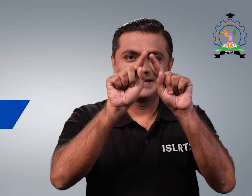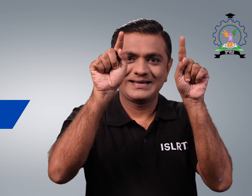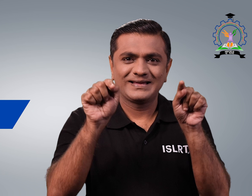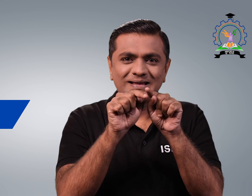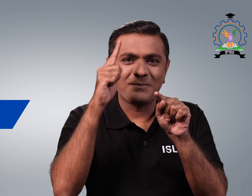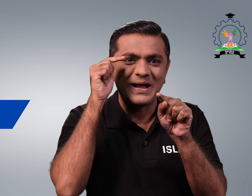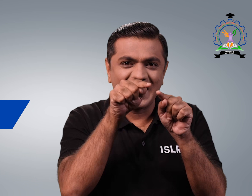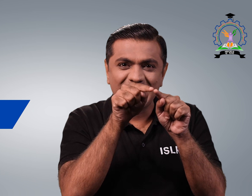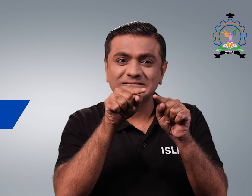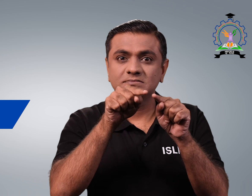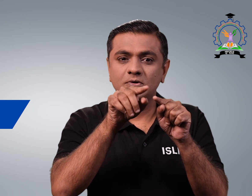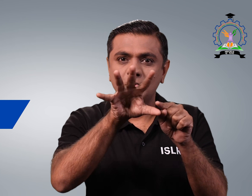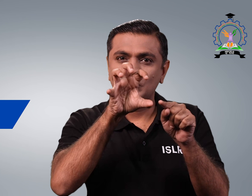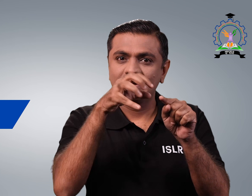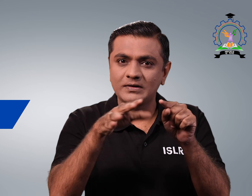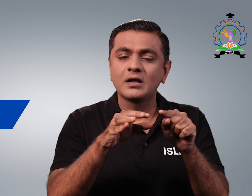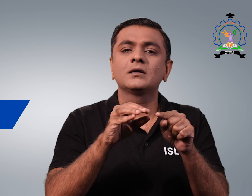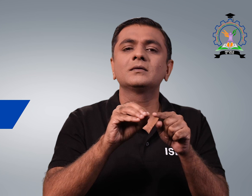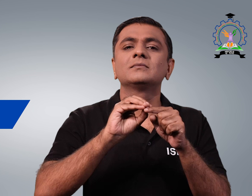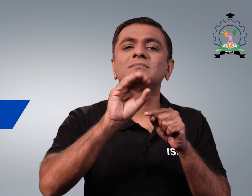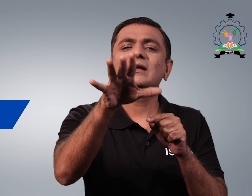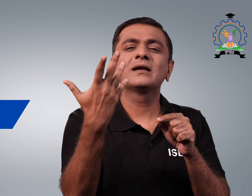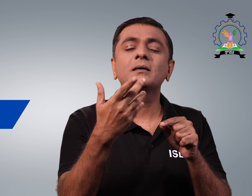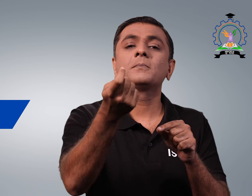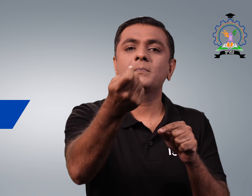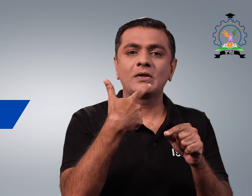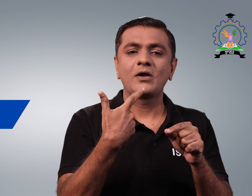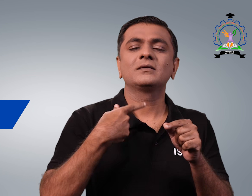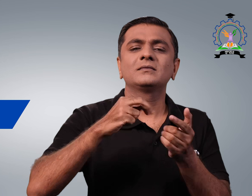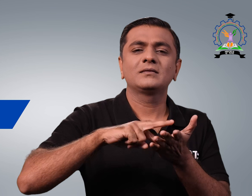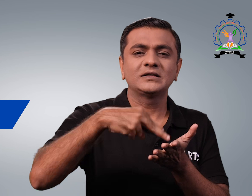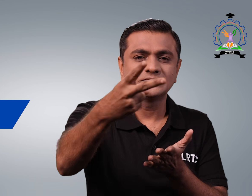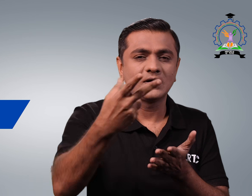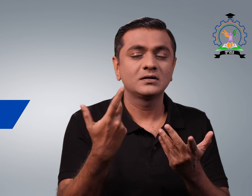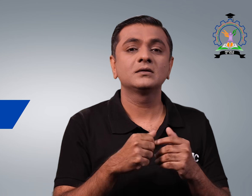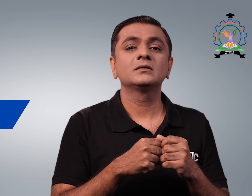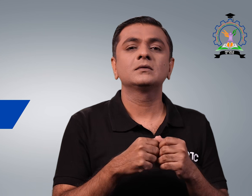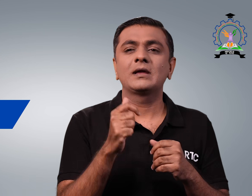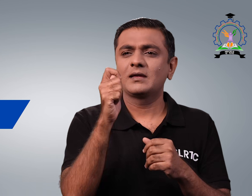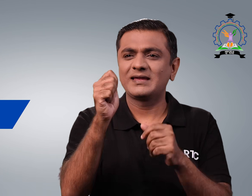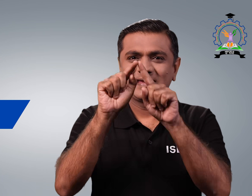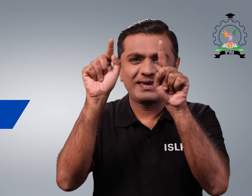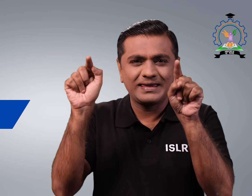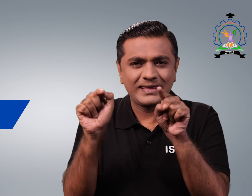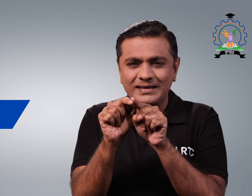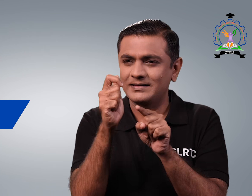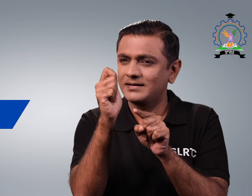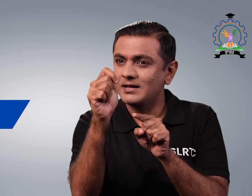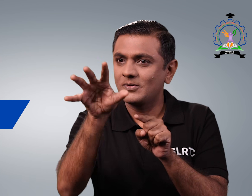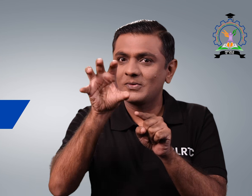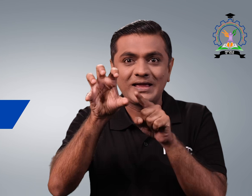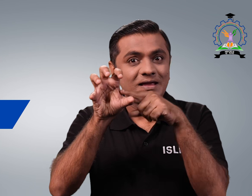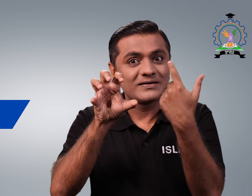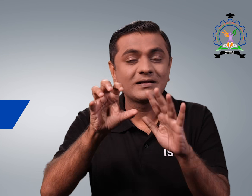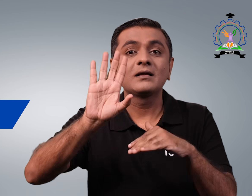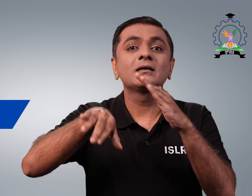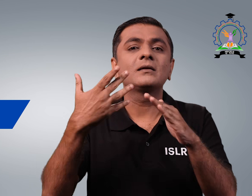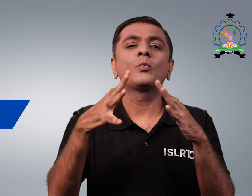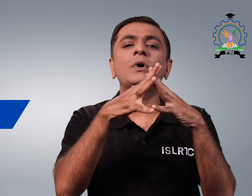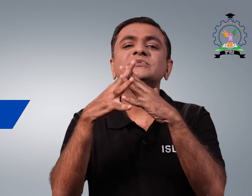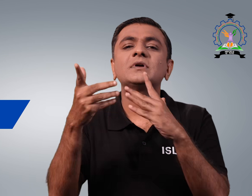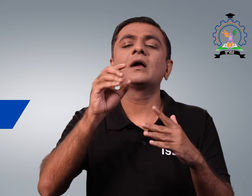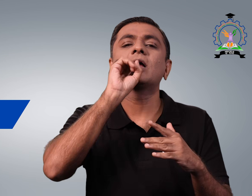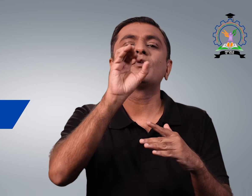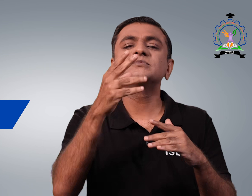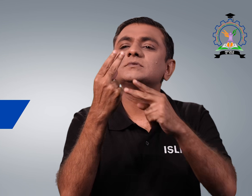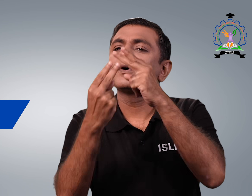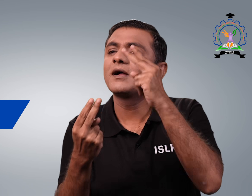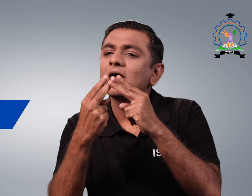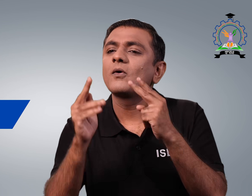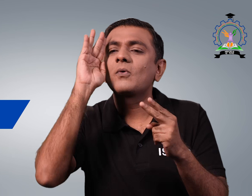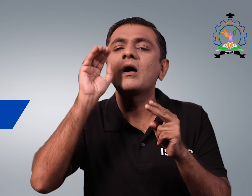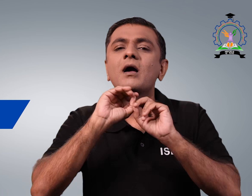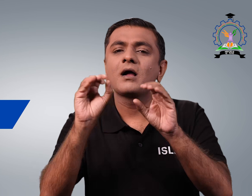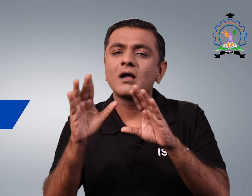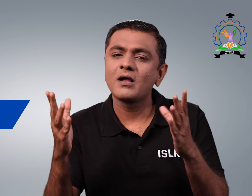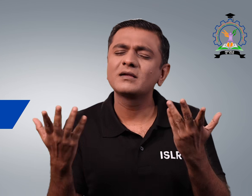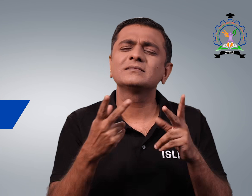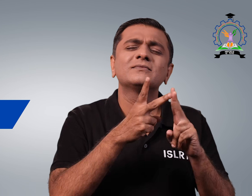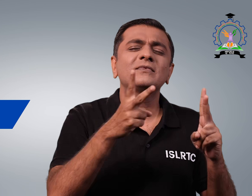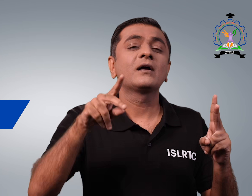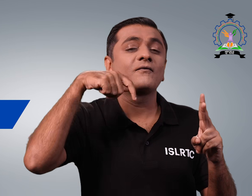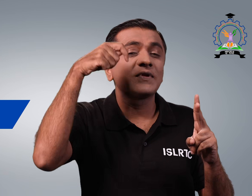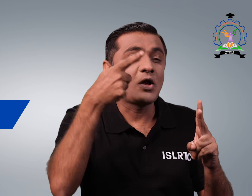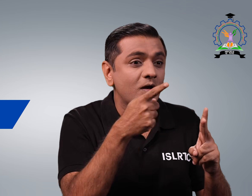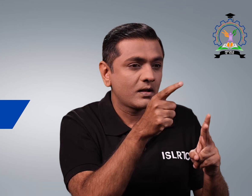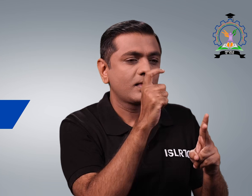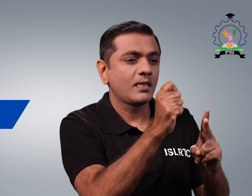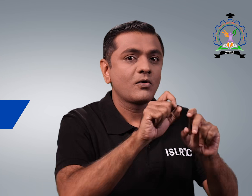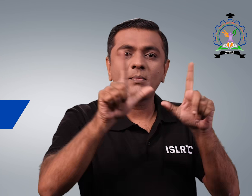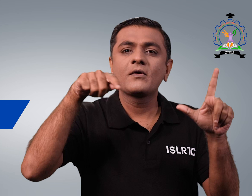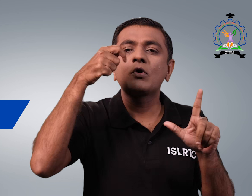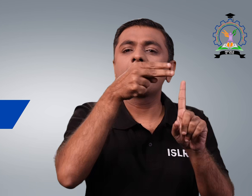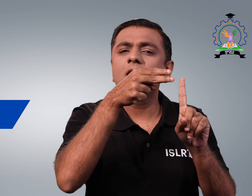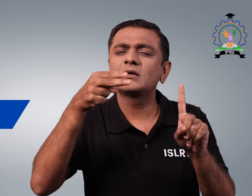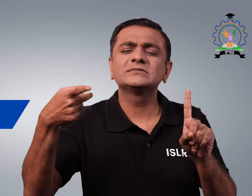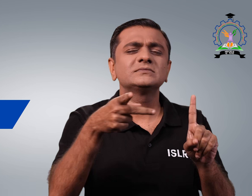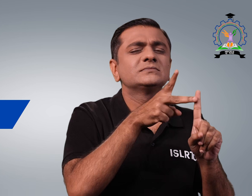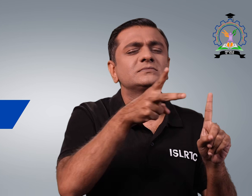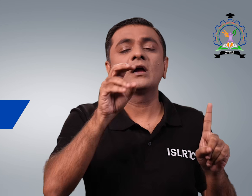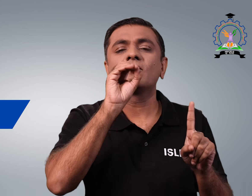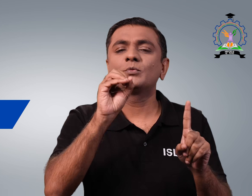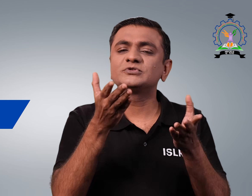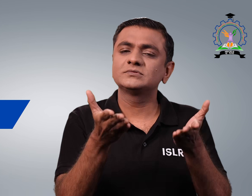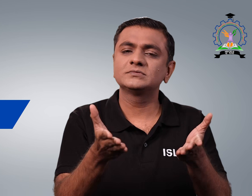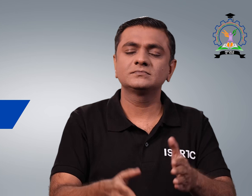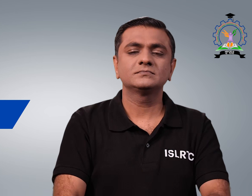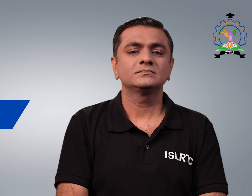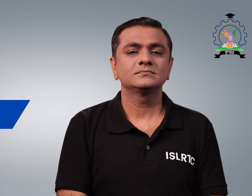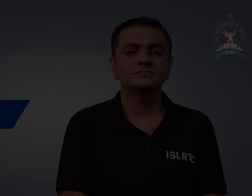It is black and white patterned square which can be scanned to receive or make payments. QR Code can be scanned to access information on website, you watch videos, news etc.